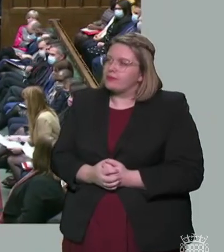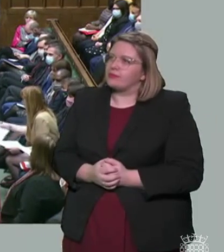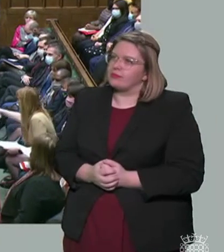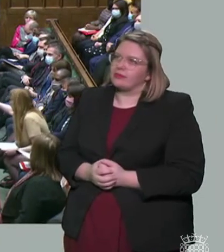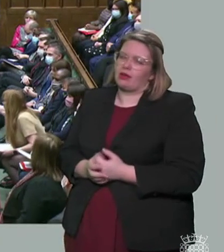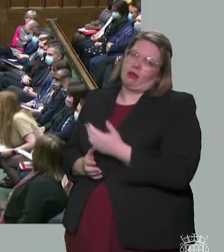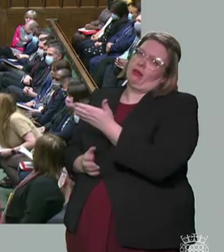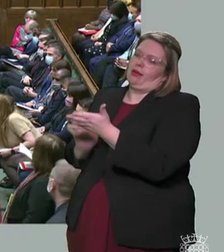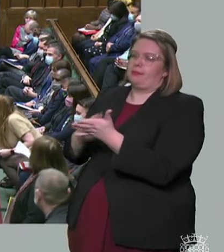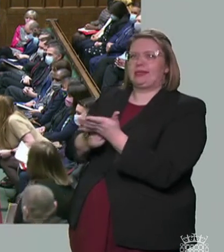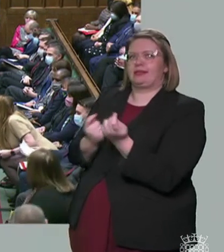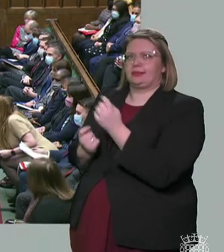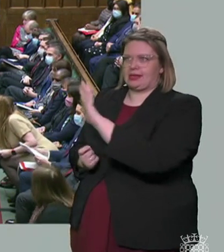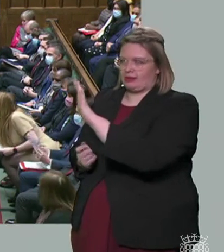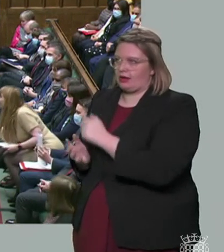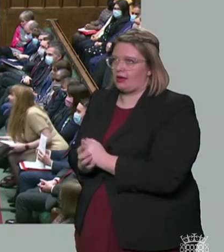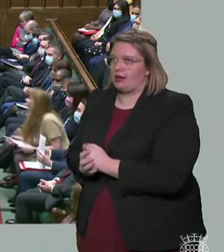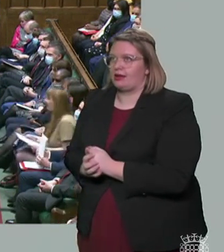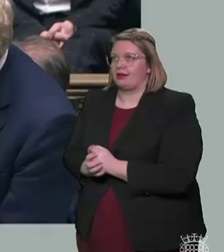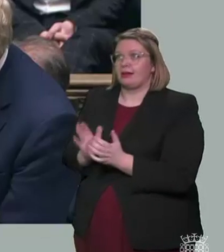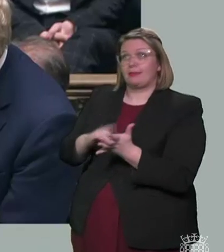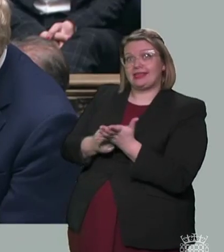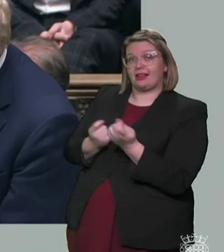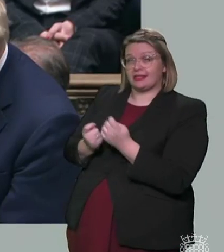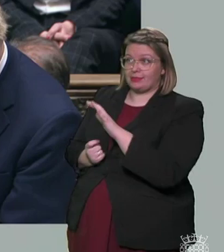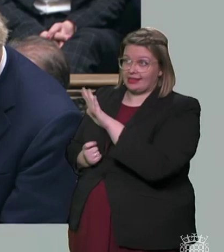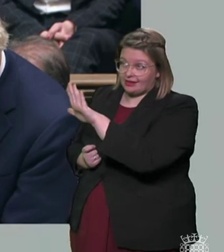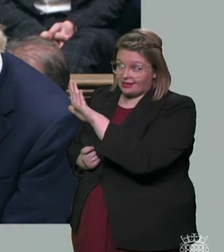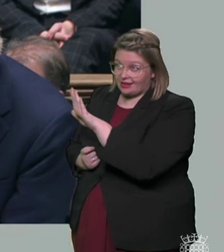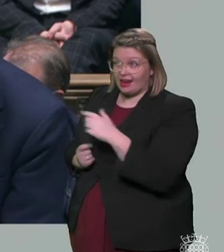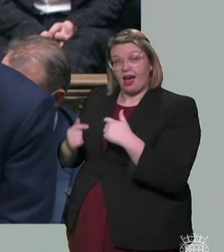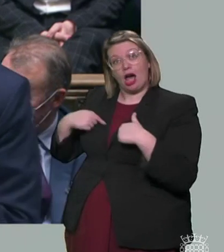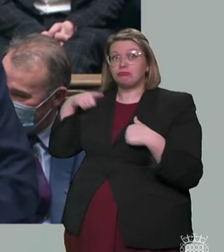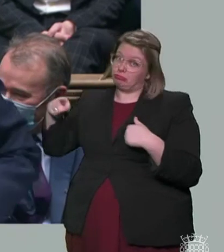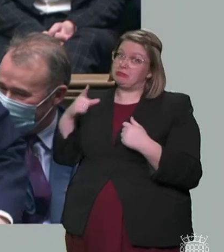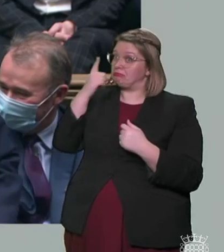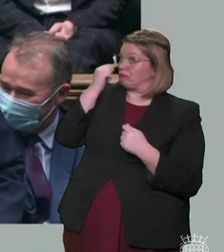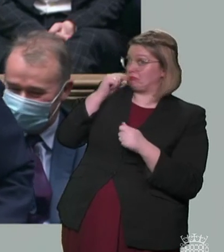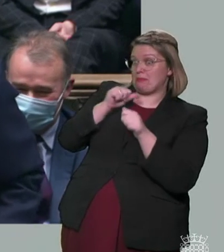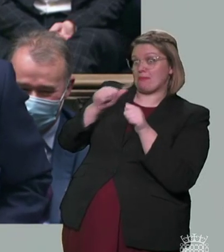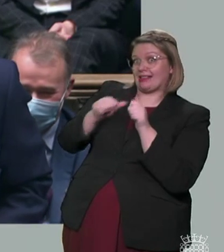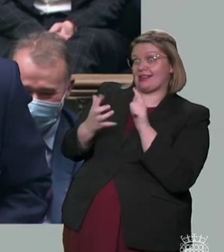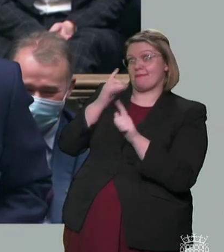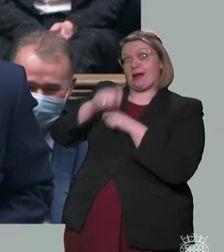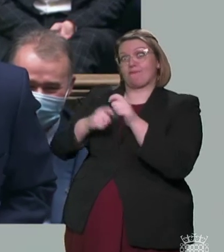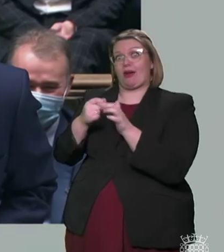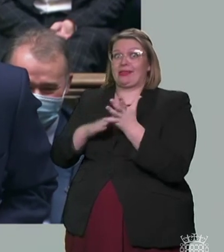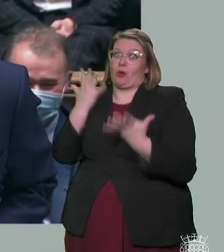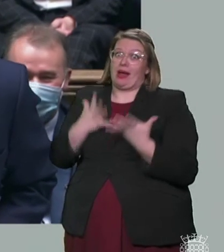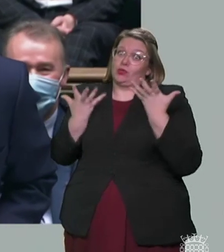The right honourable Lady talks about energy. I think the House would agree that she has a lot more energy than the current Leader of the Opposition.